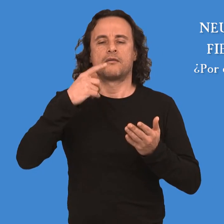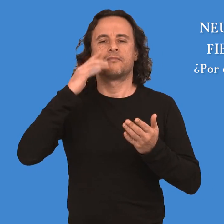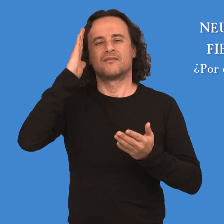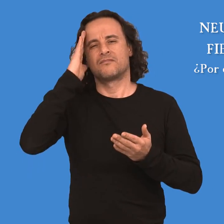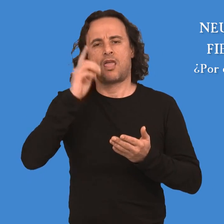dormir